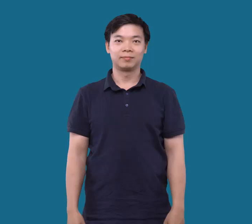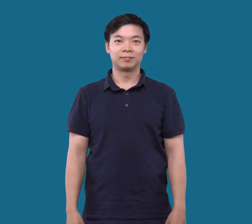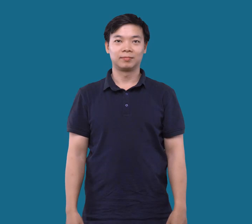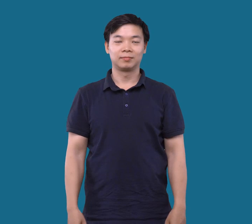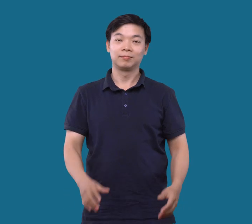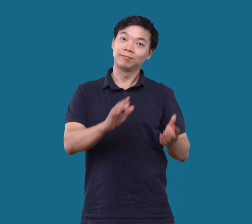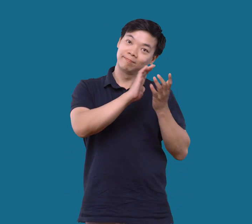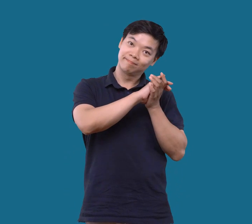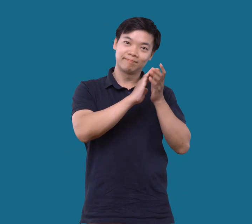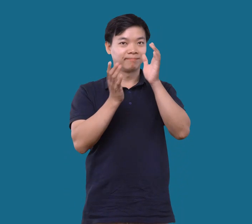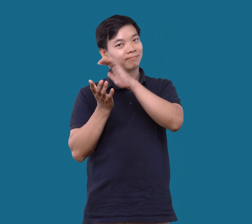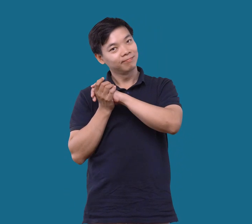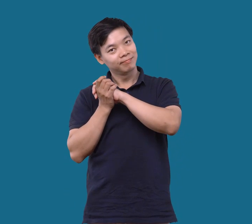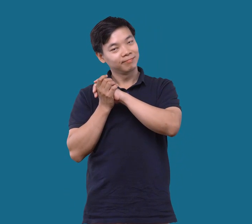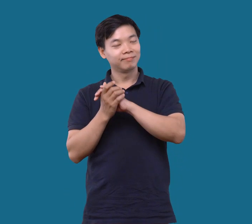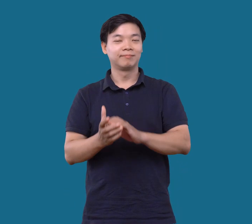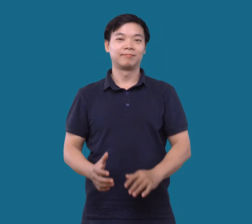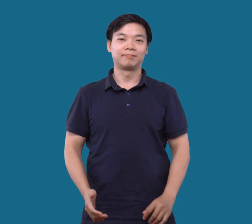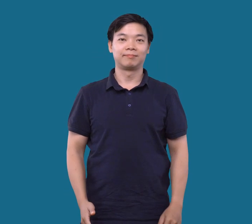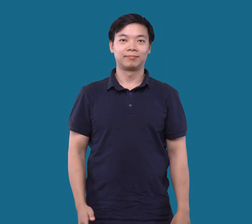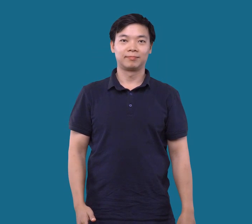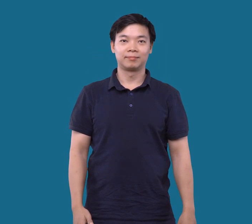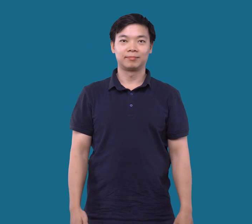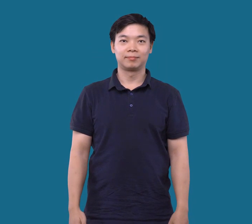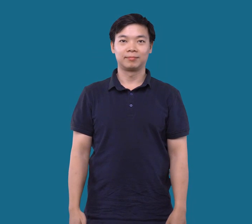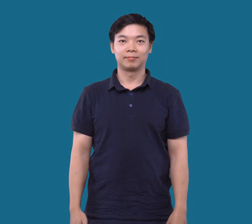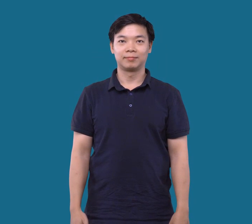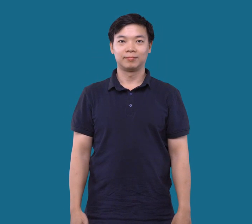mầm non